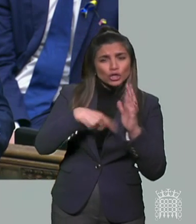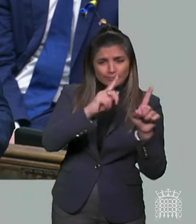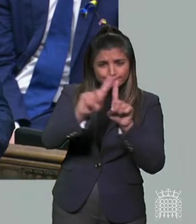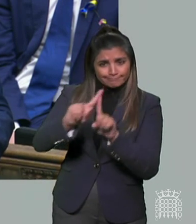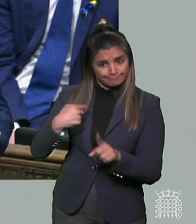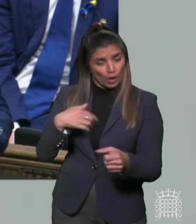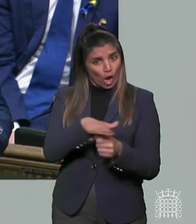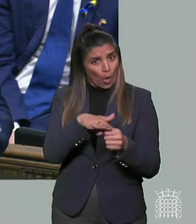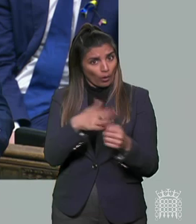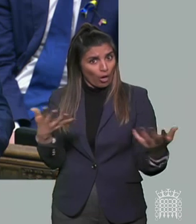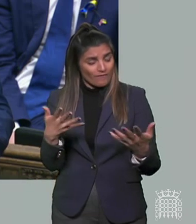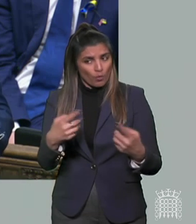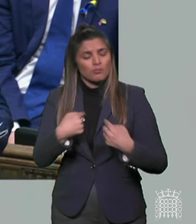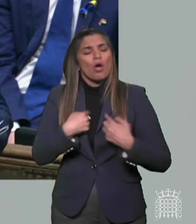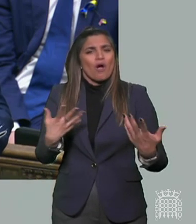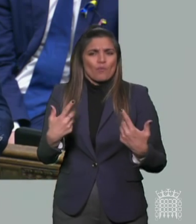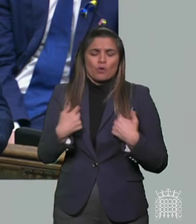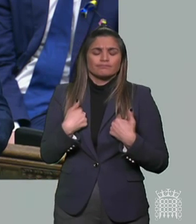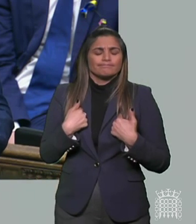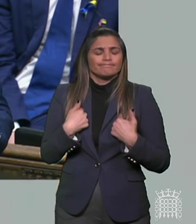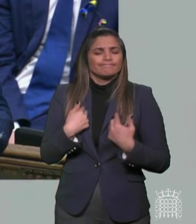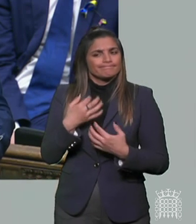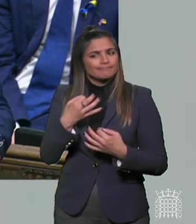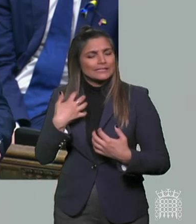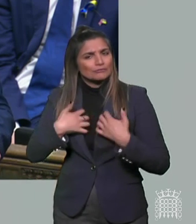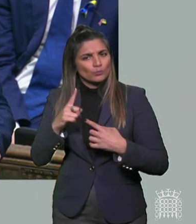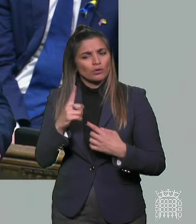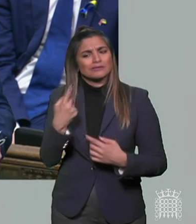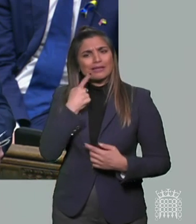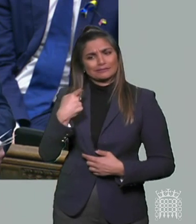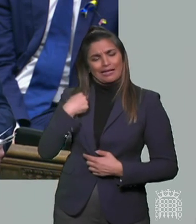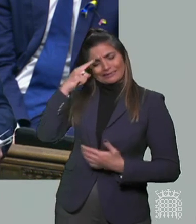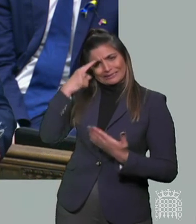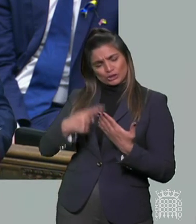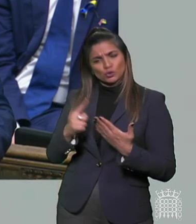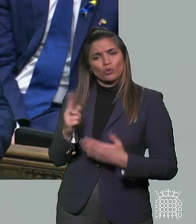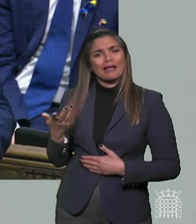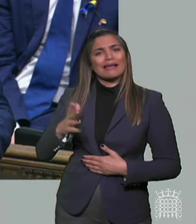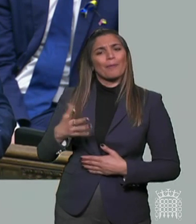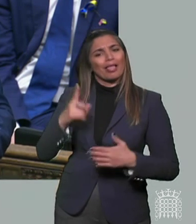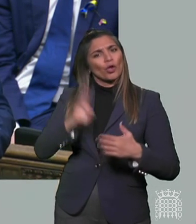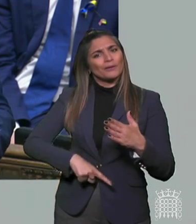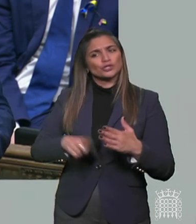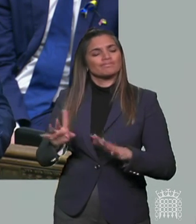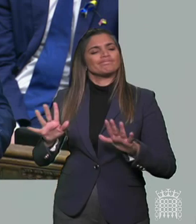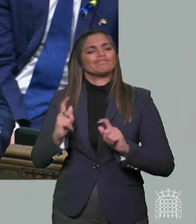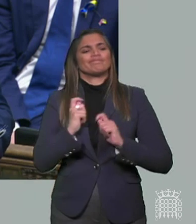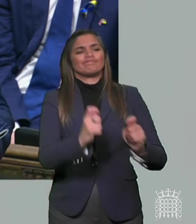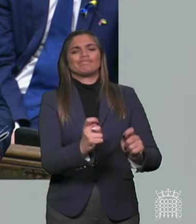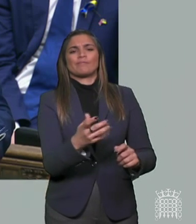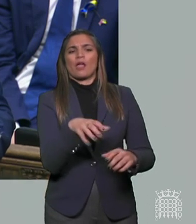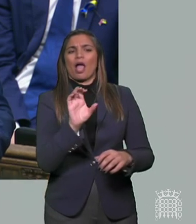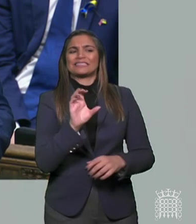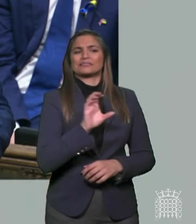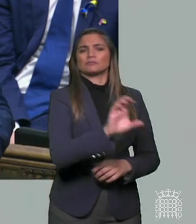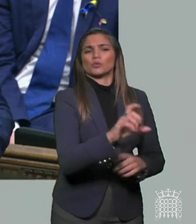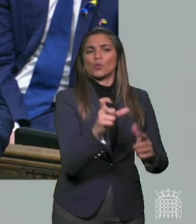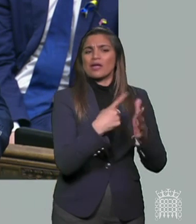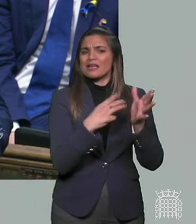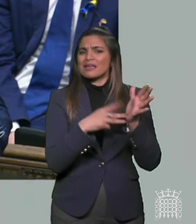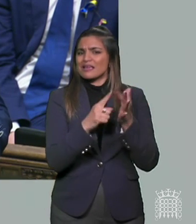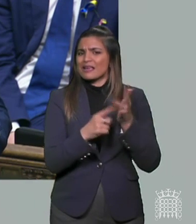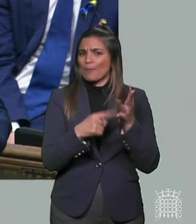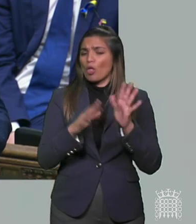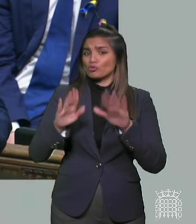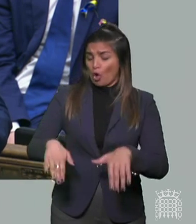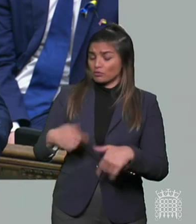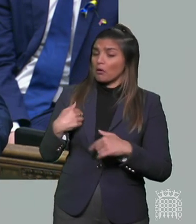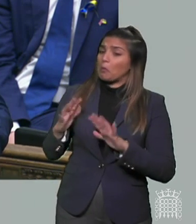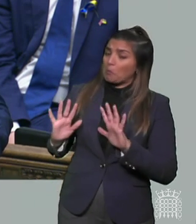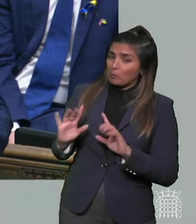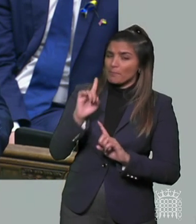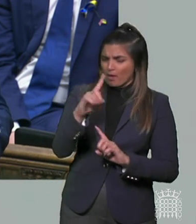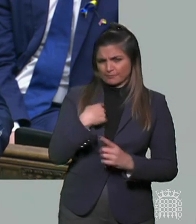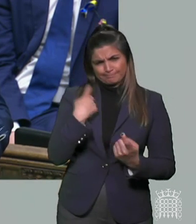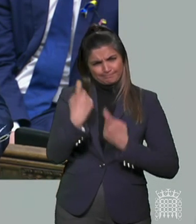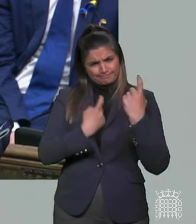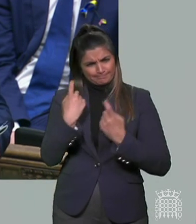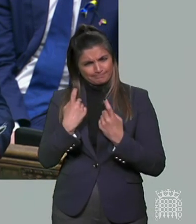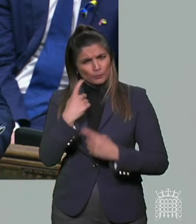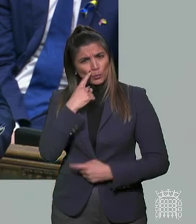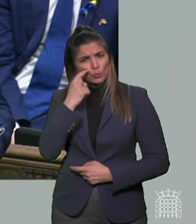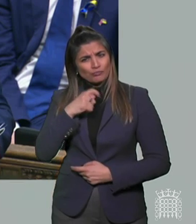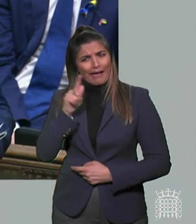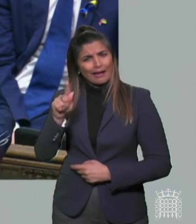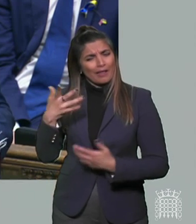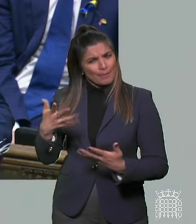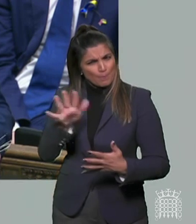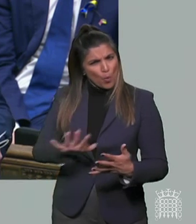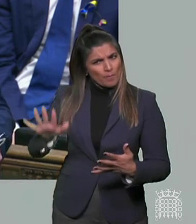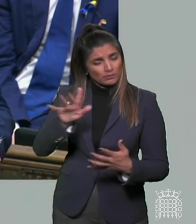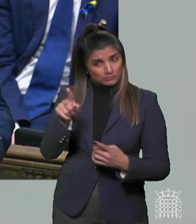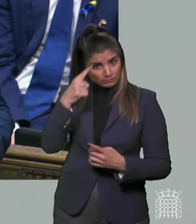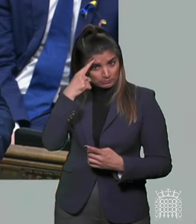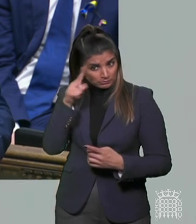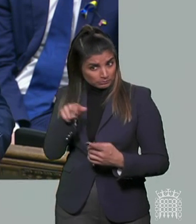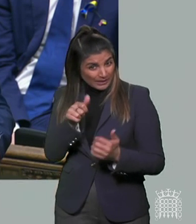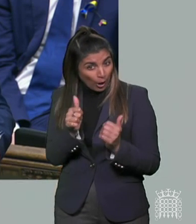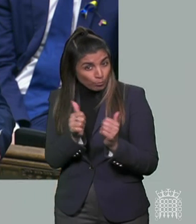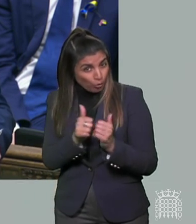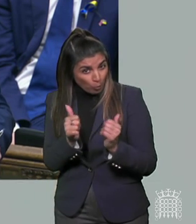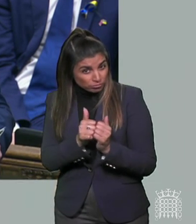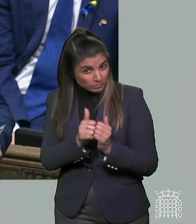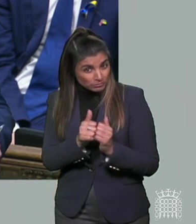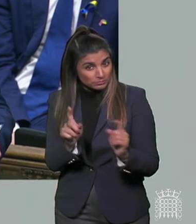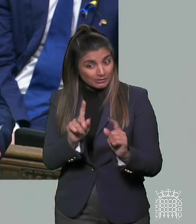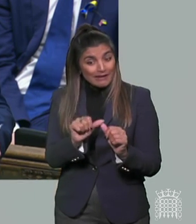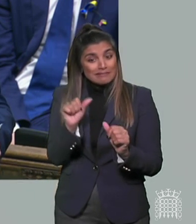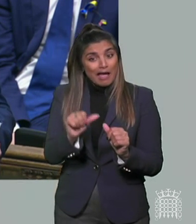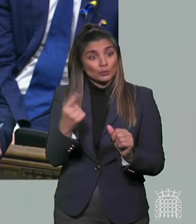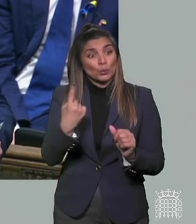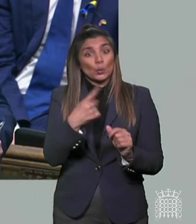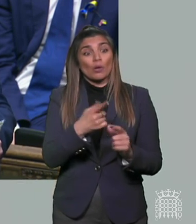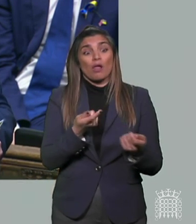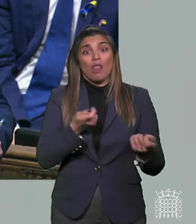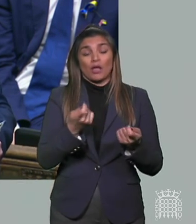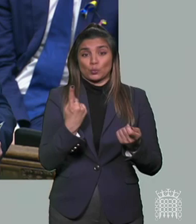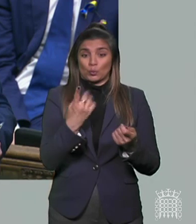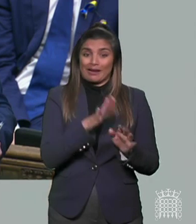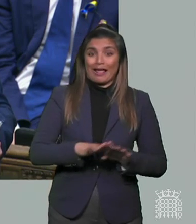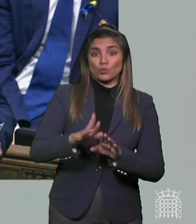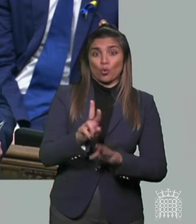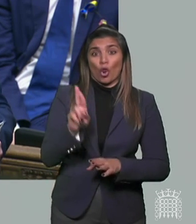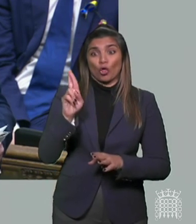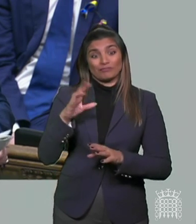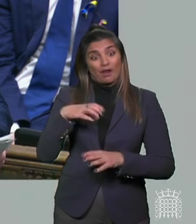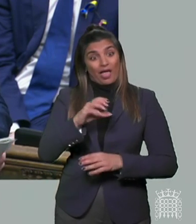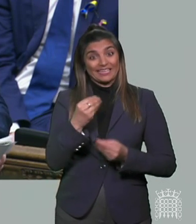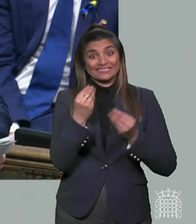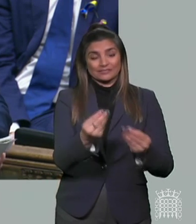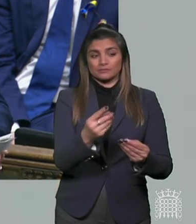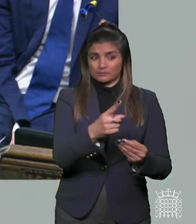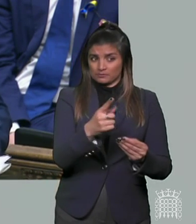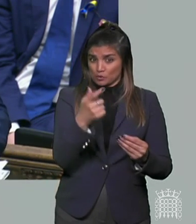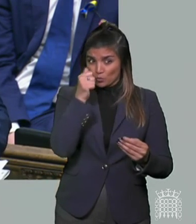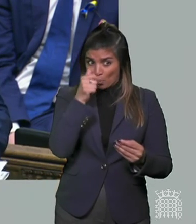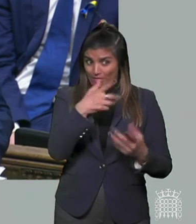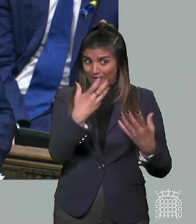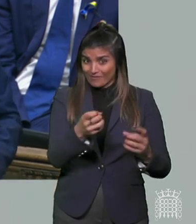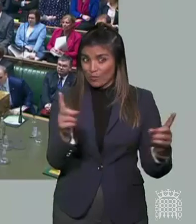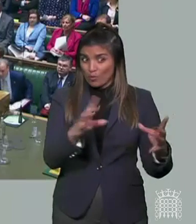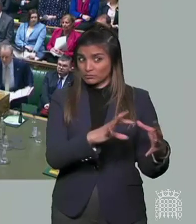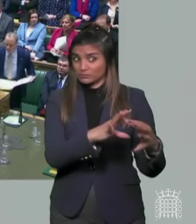I obviously declare an interest in the Gambling Commission’s decision yesterday not to appoint the licence to Camelot, but given the current situation in Ukraine, does my right honourable Friend consider it appropriate that the next licensee of the operator of the national lottery is known to have a joint venture with Gazprom?